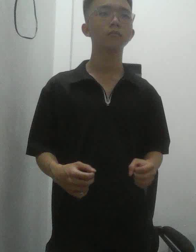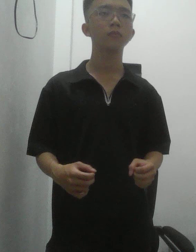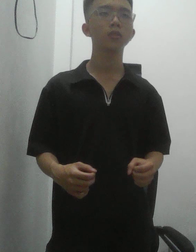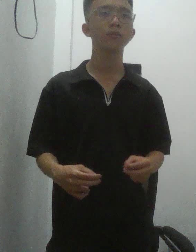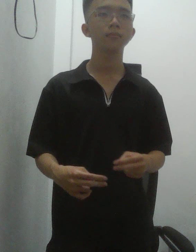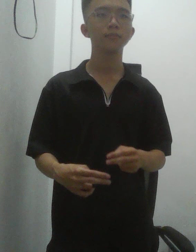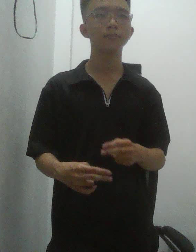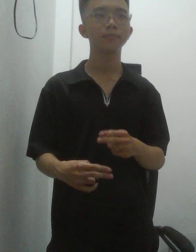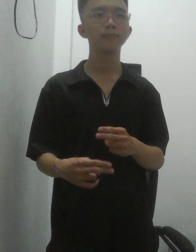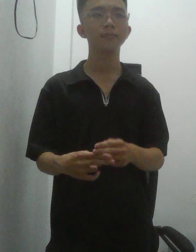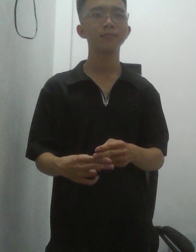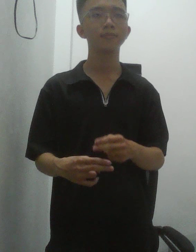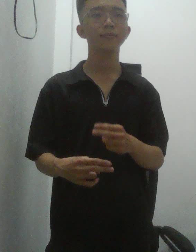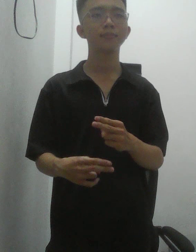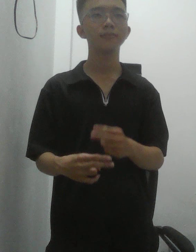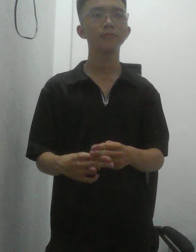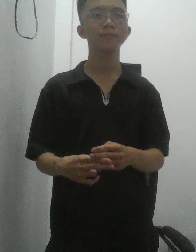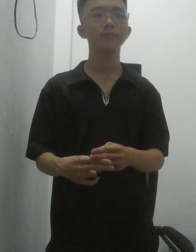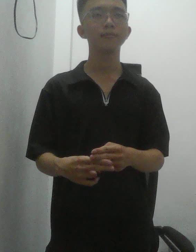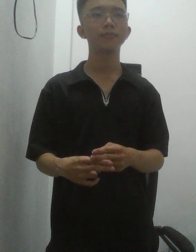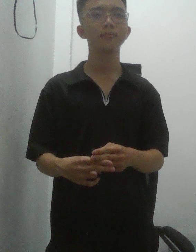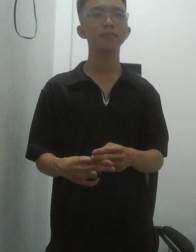ten